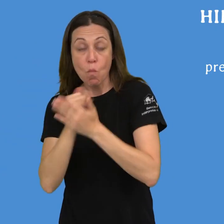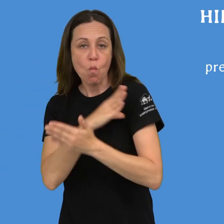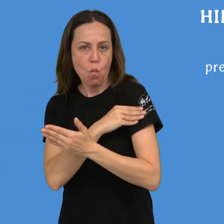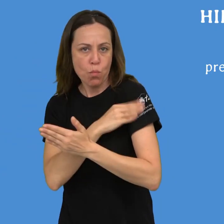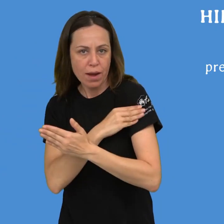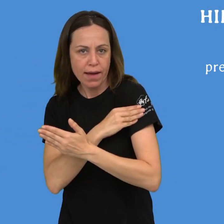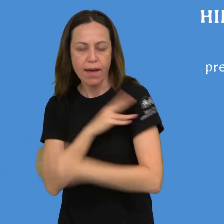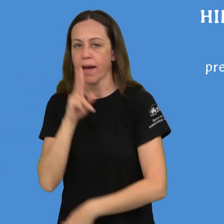tensión